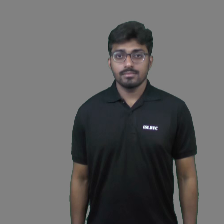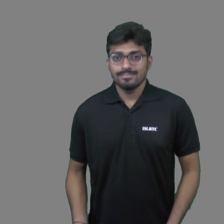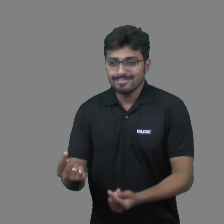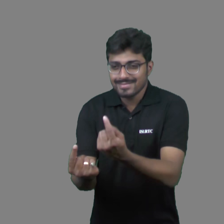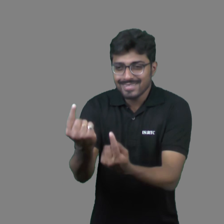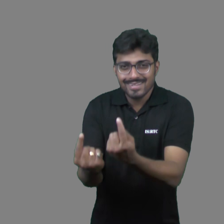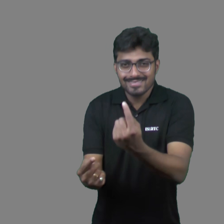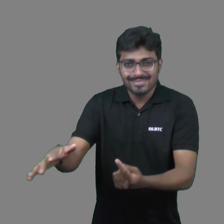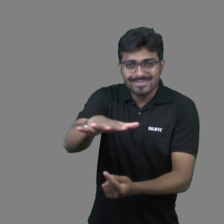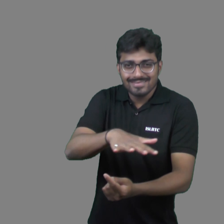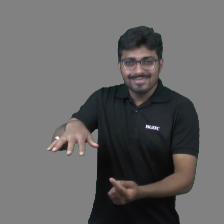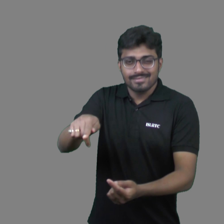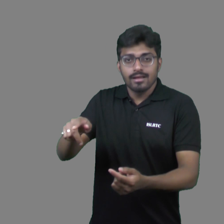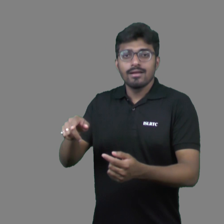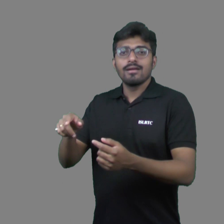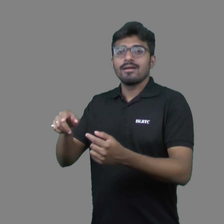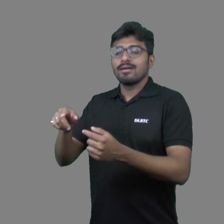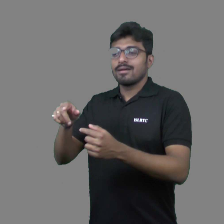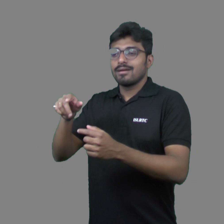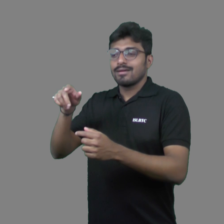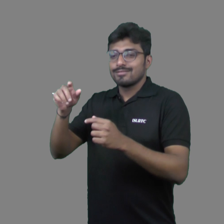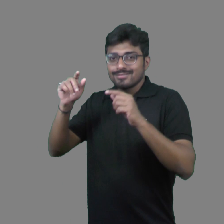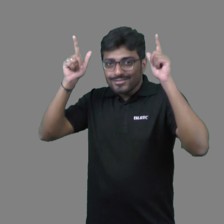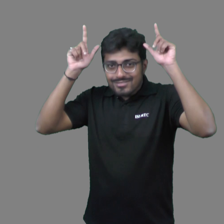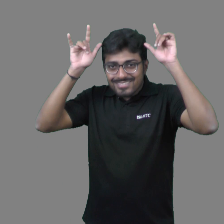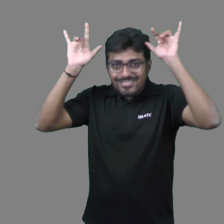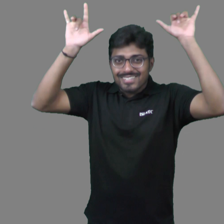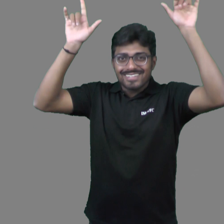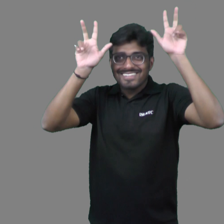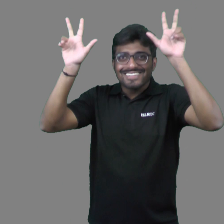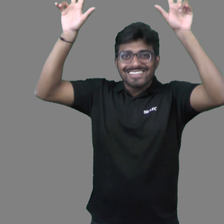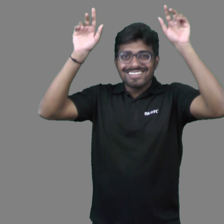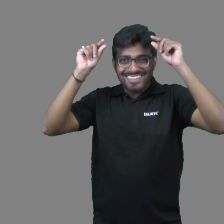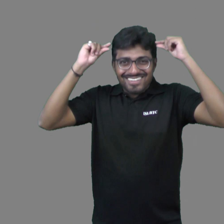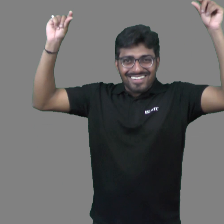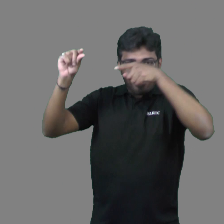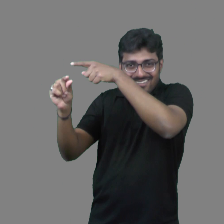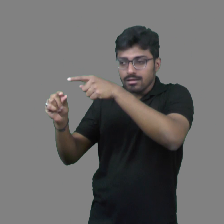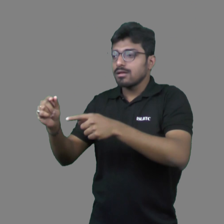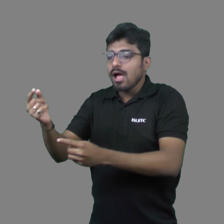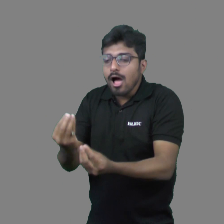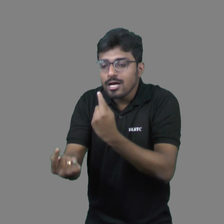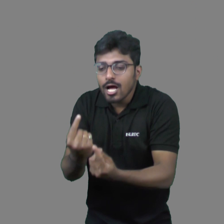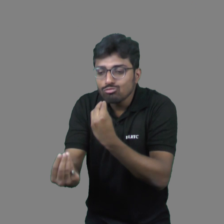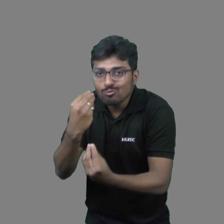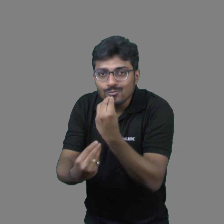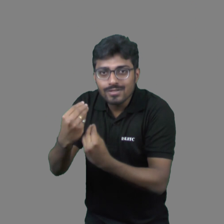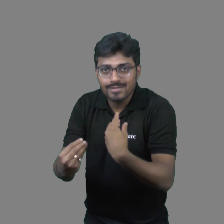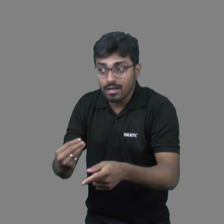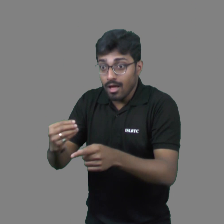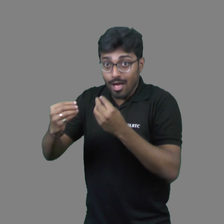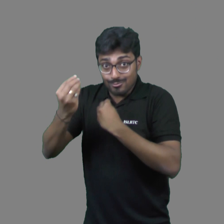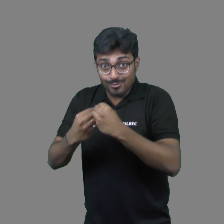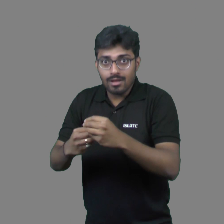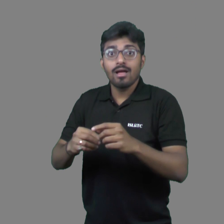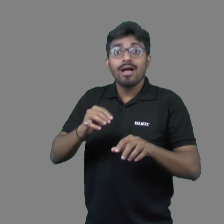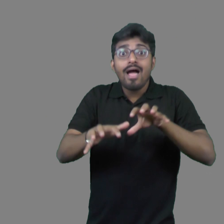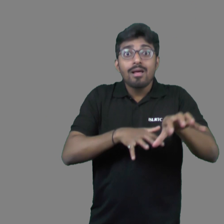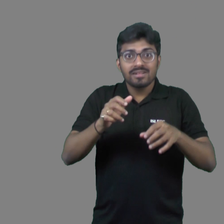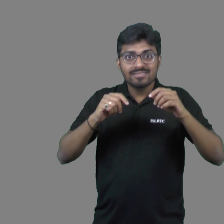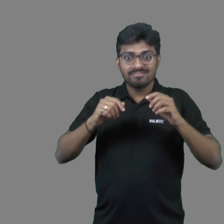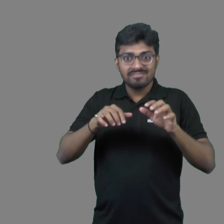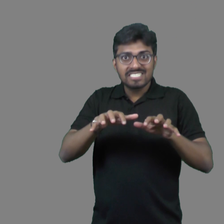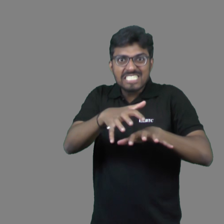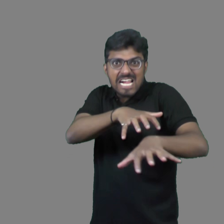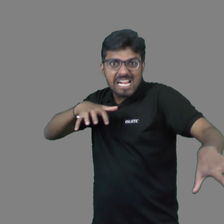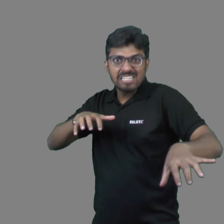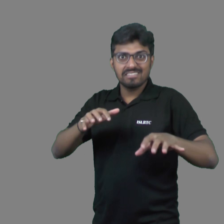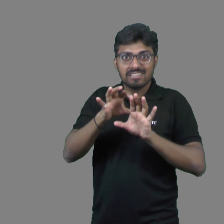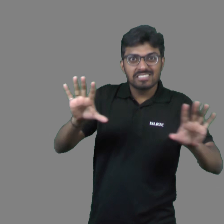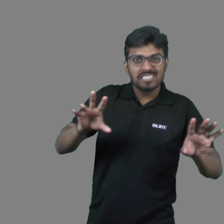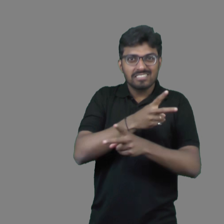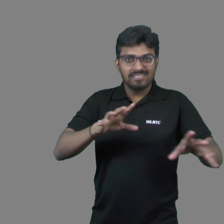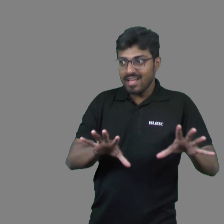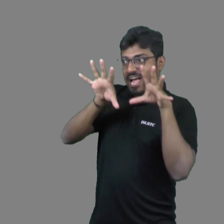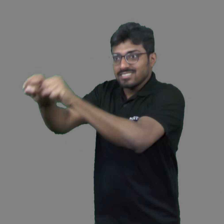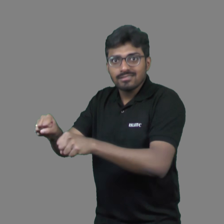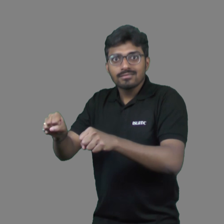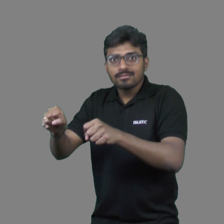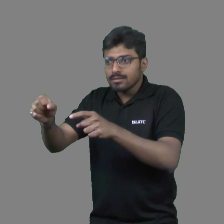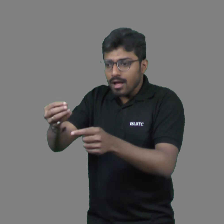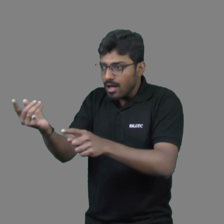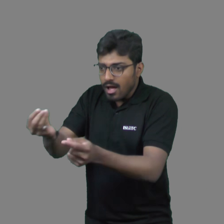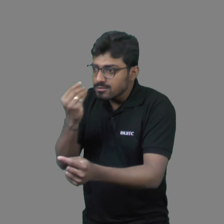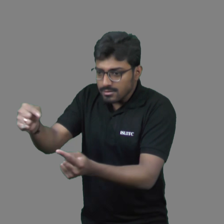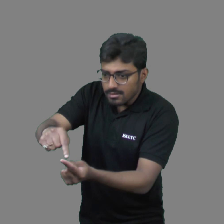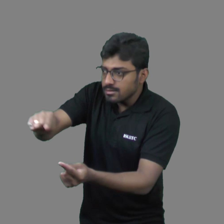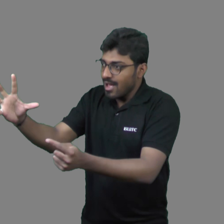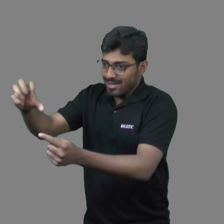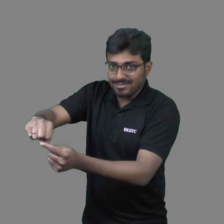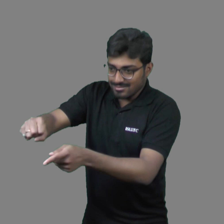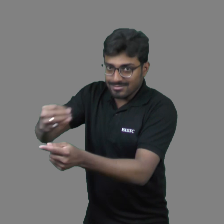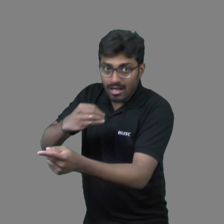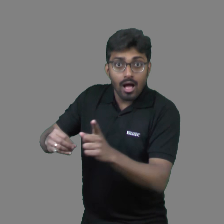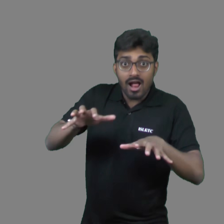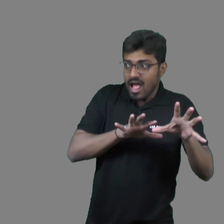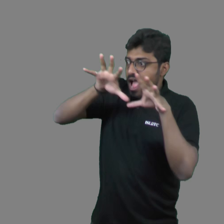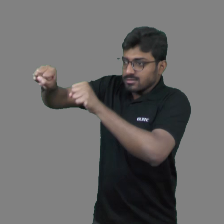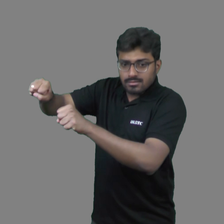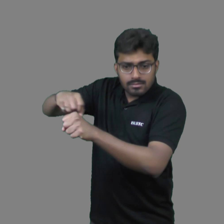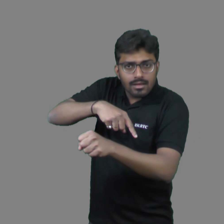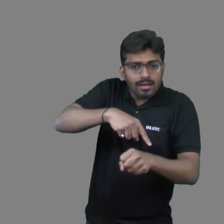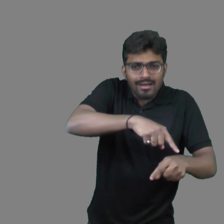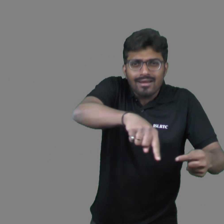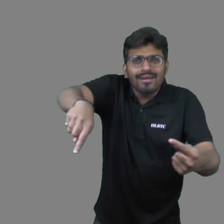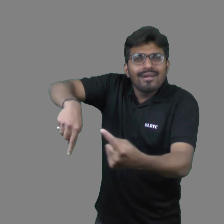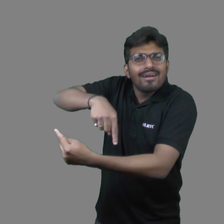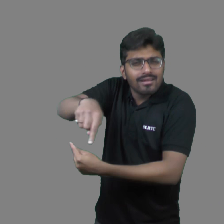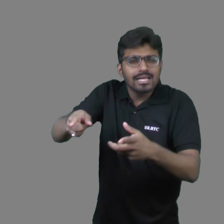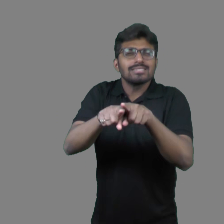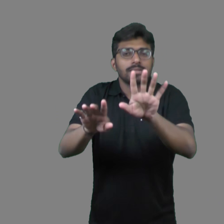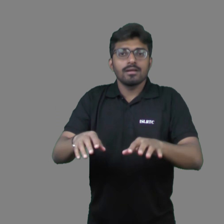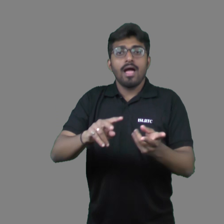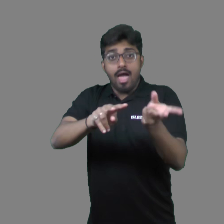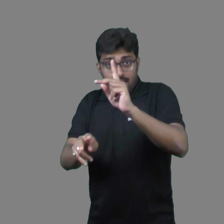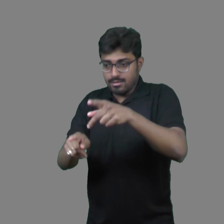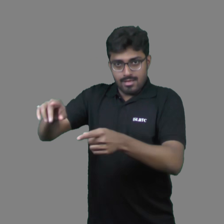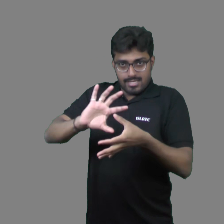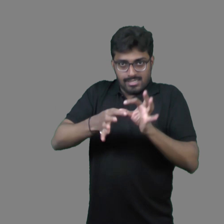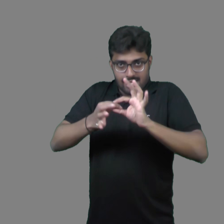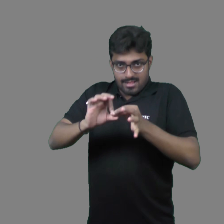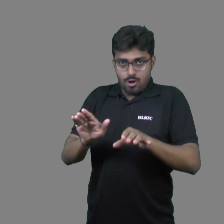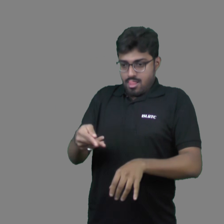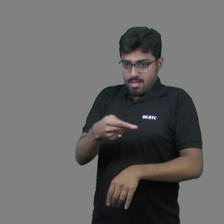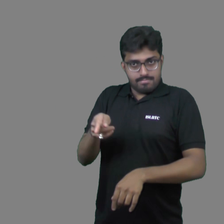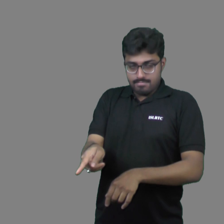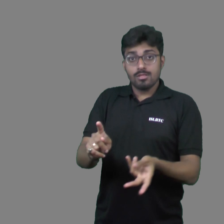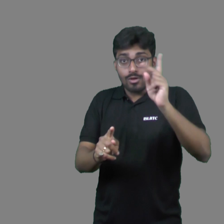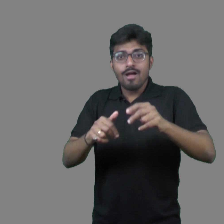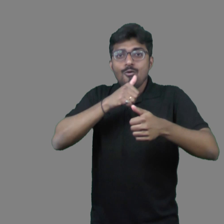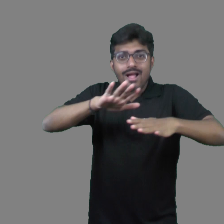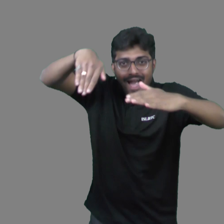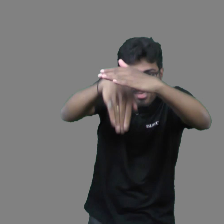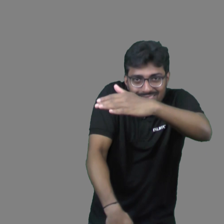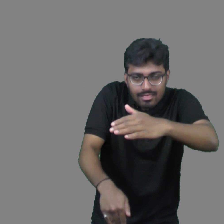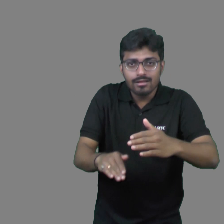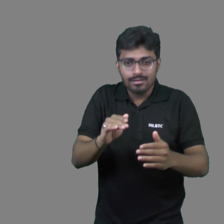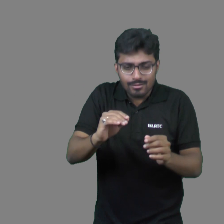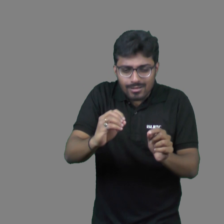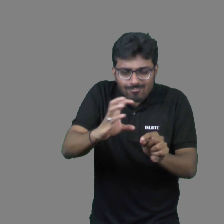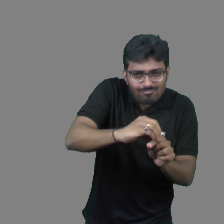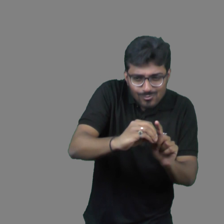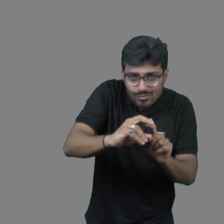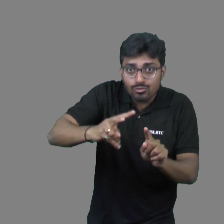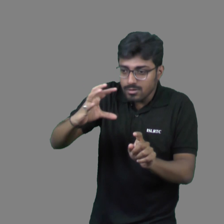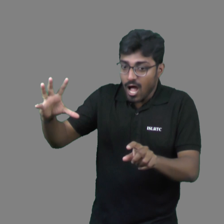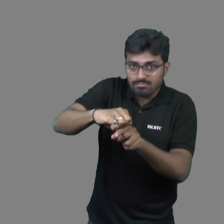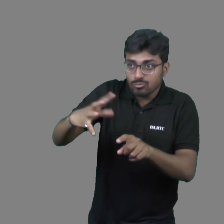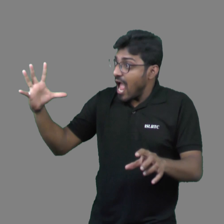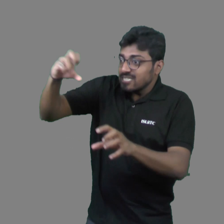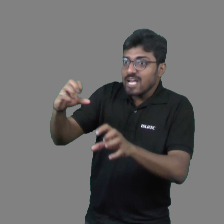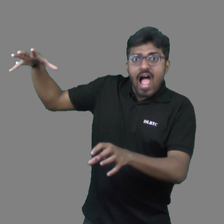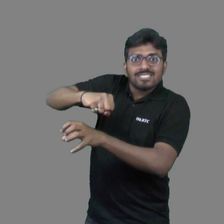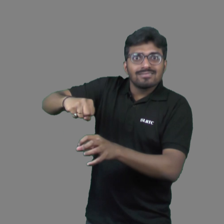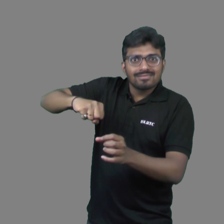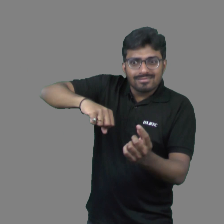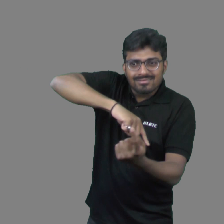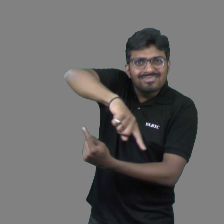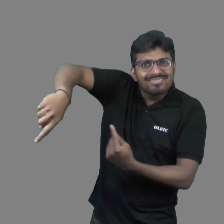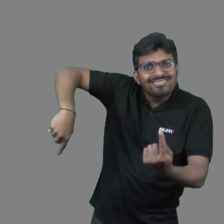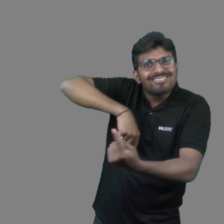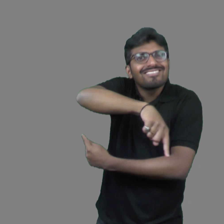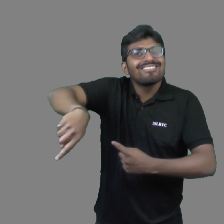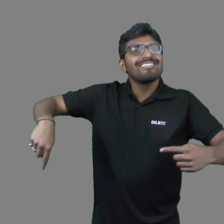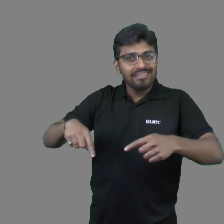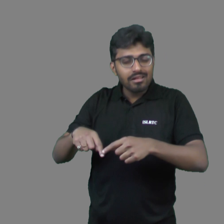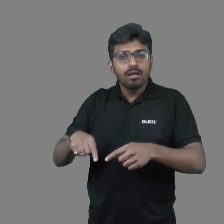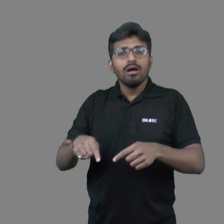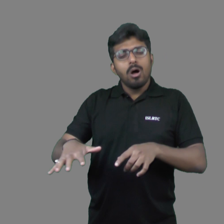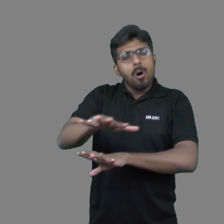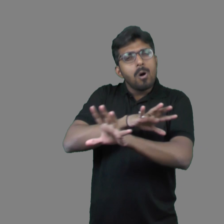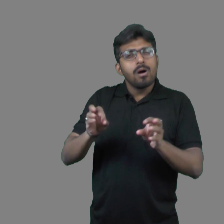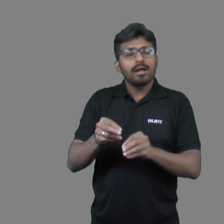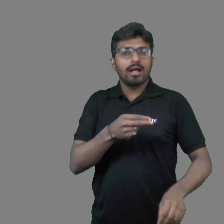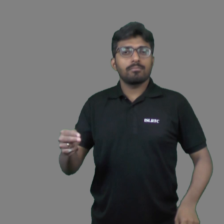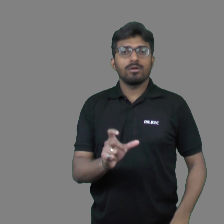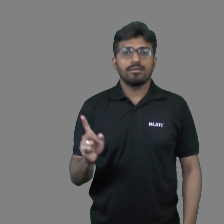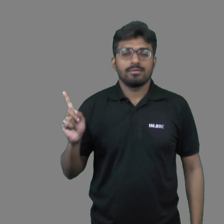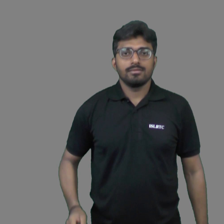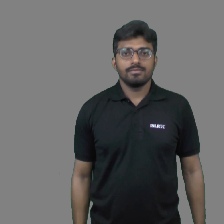Food Chain